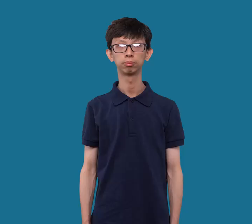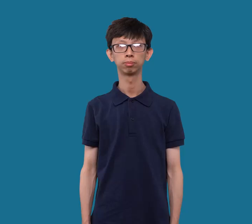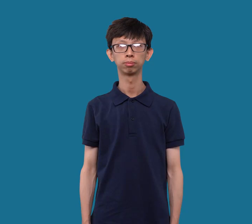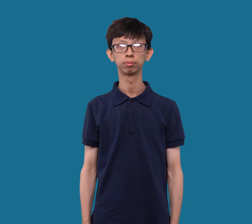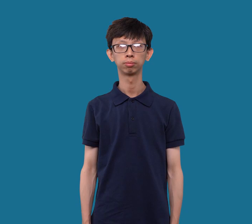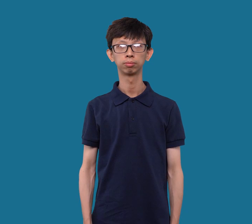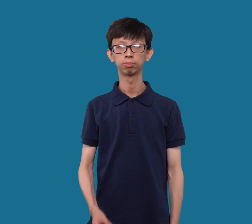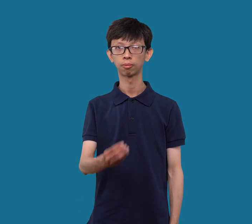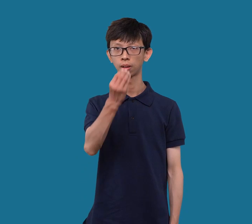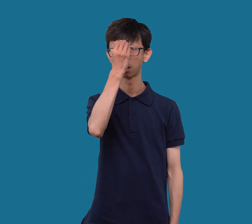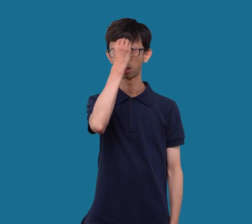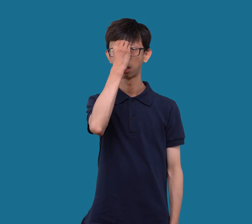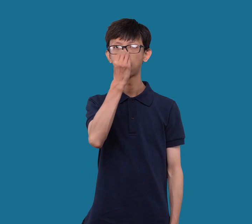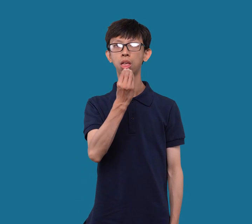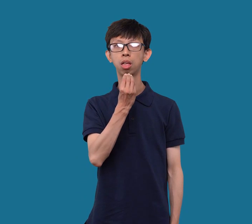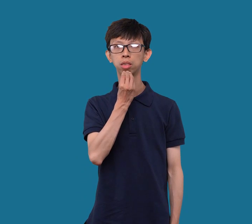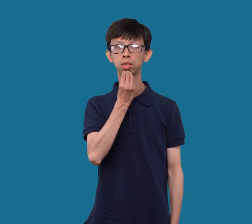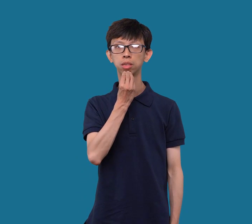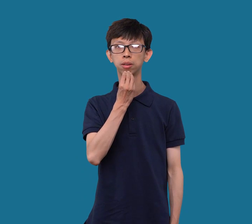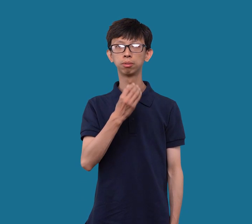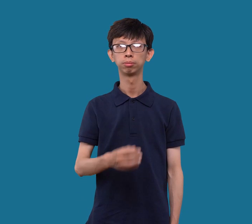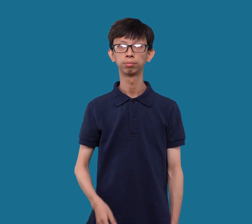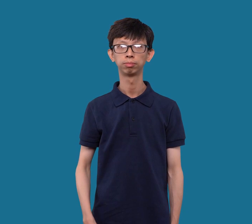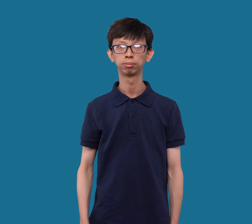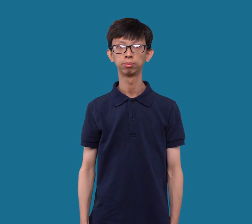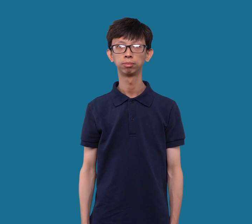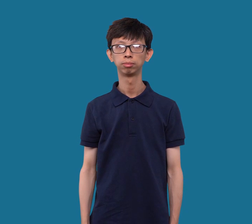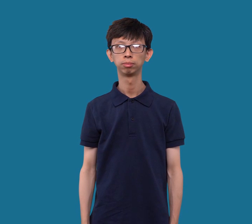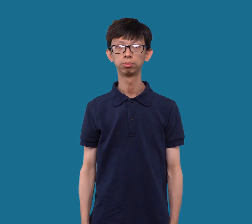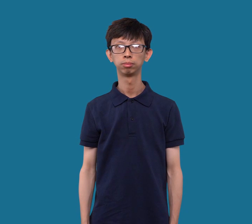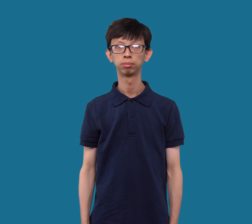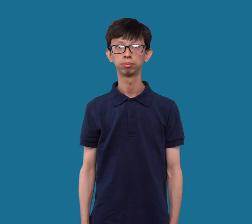ân hận